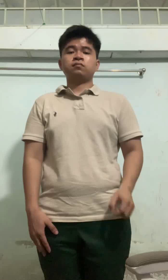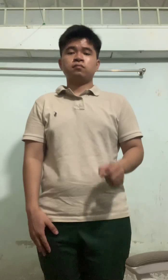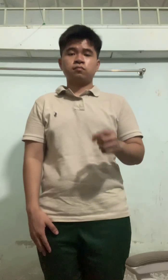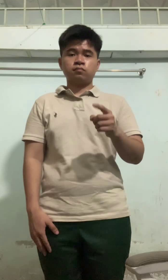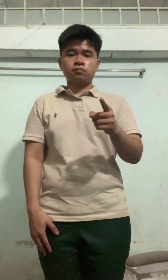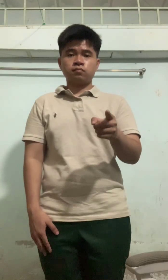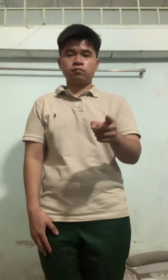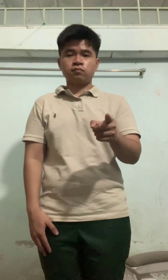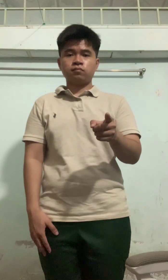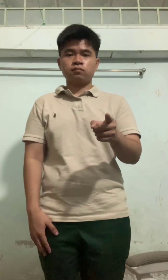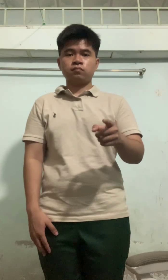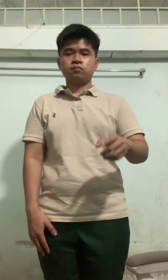ban